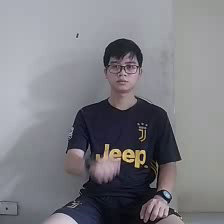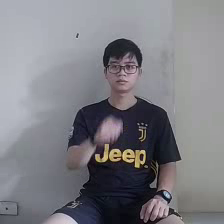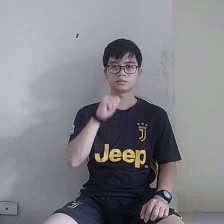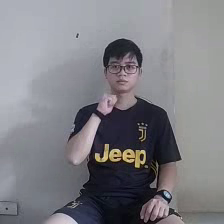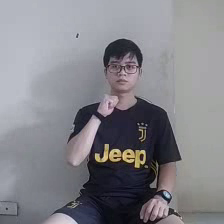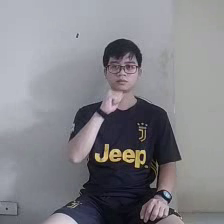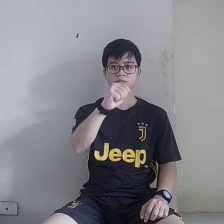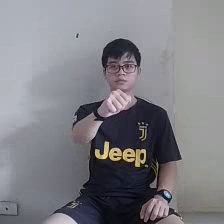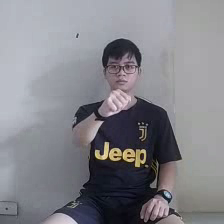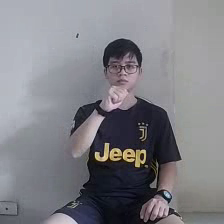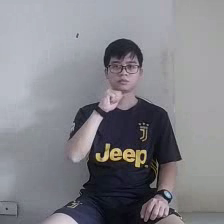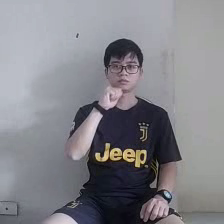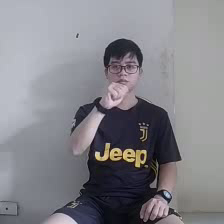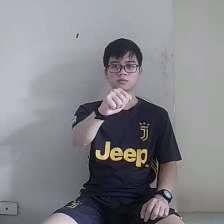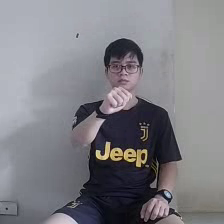Phỏng vấn